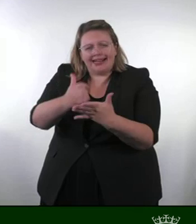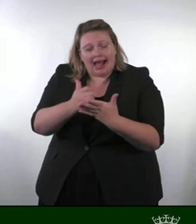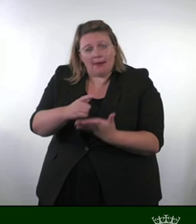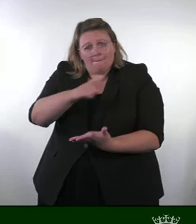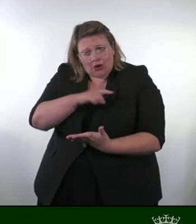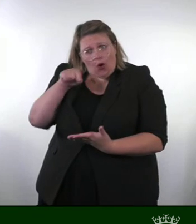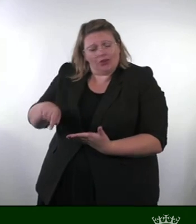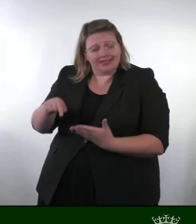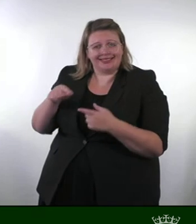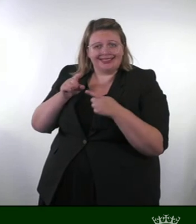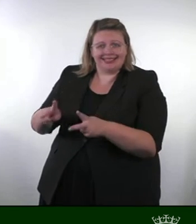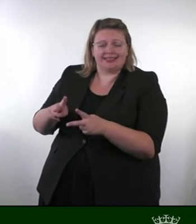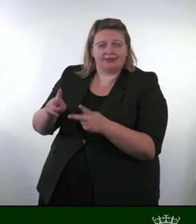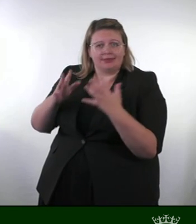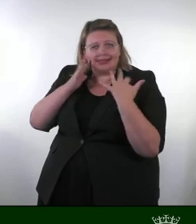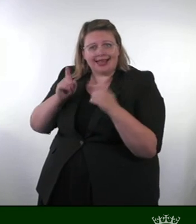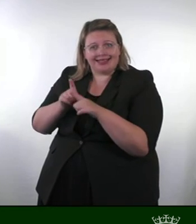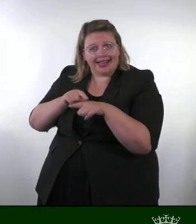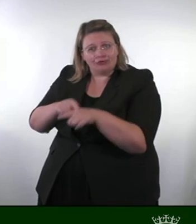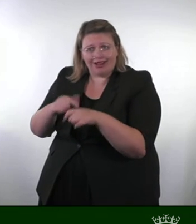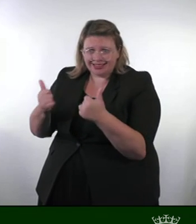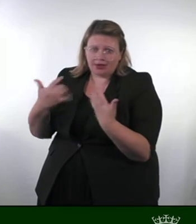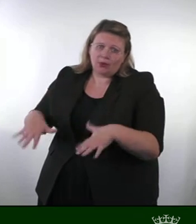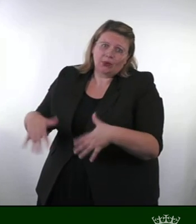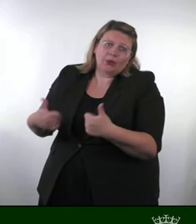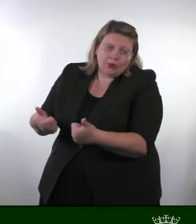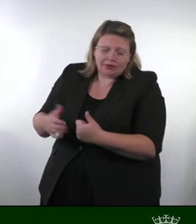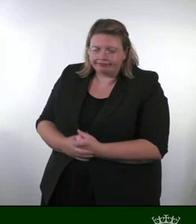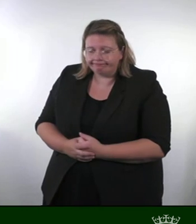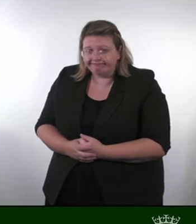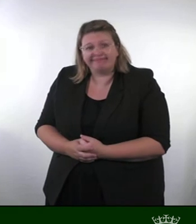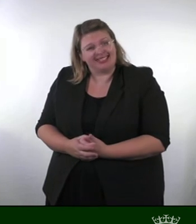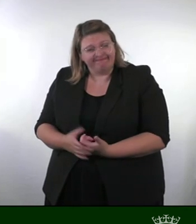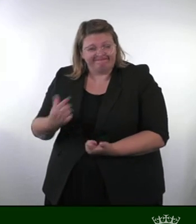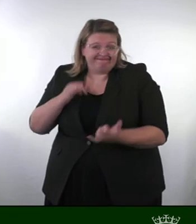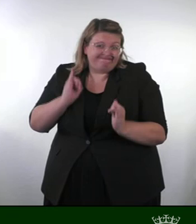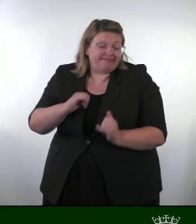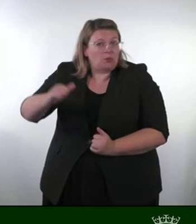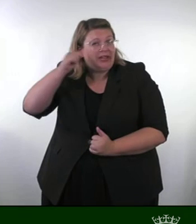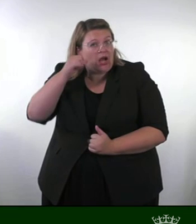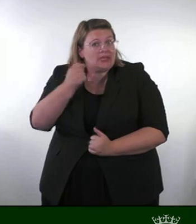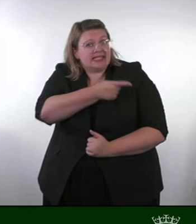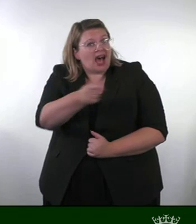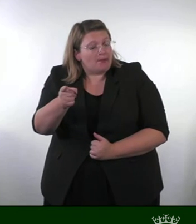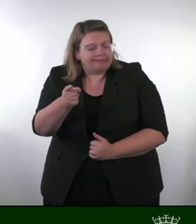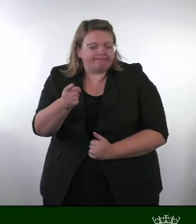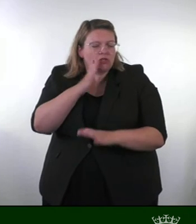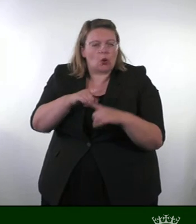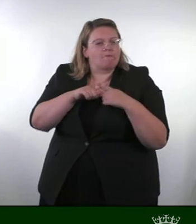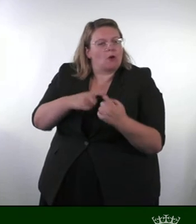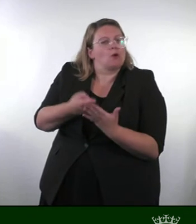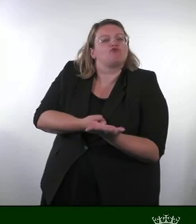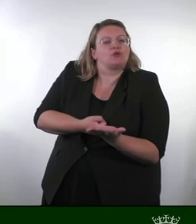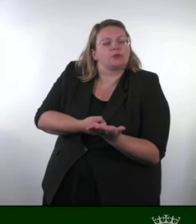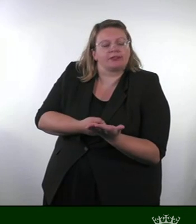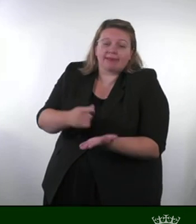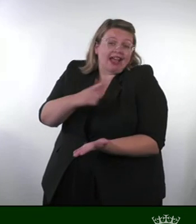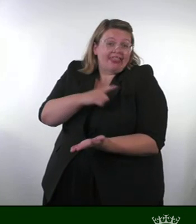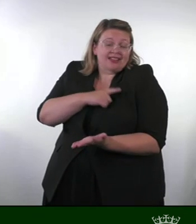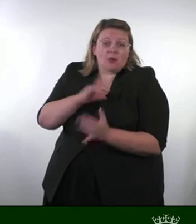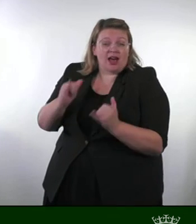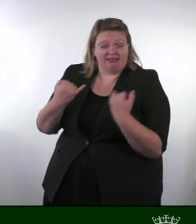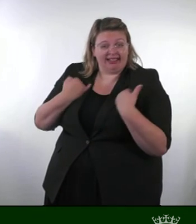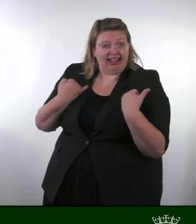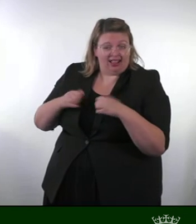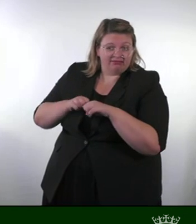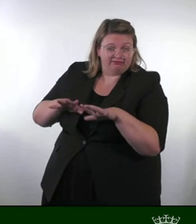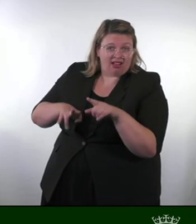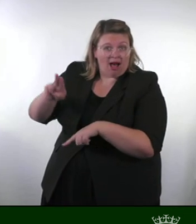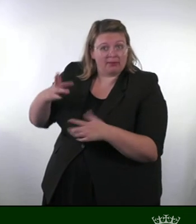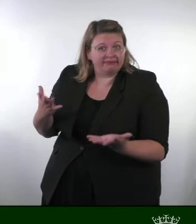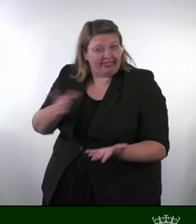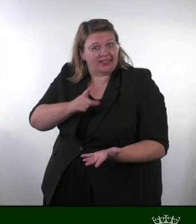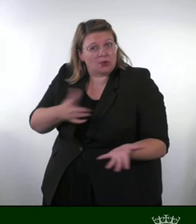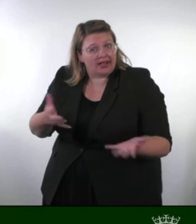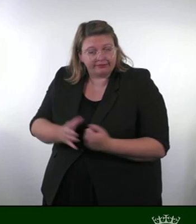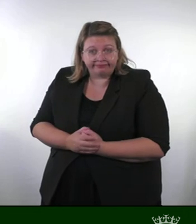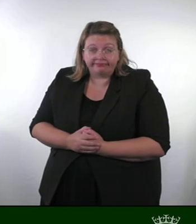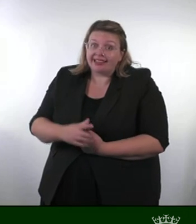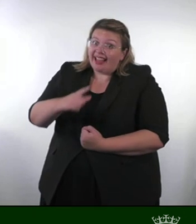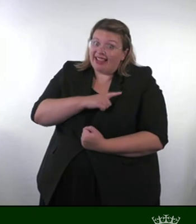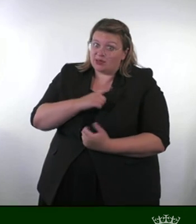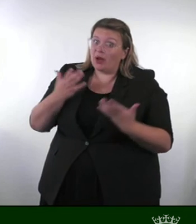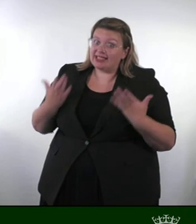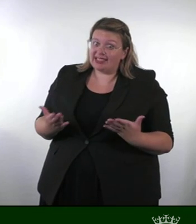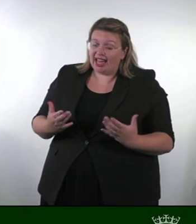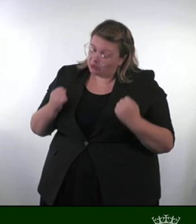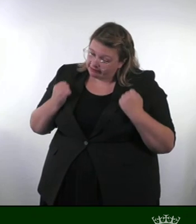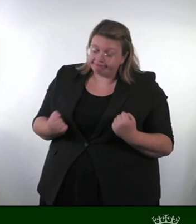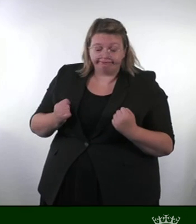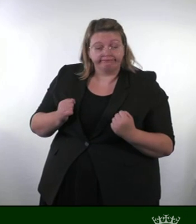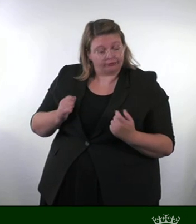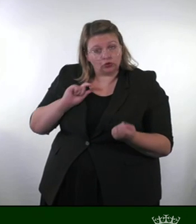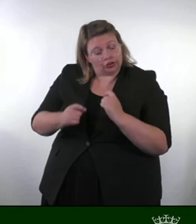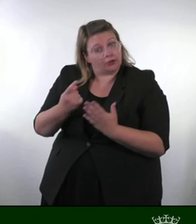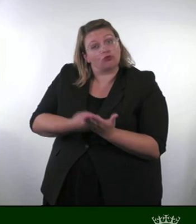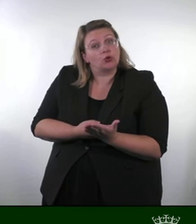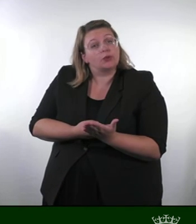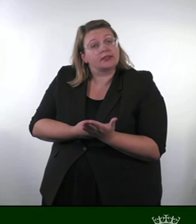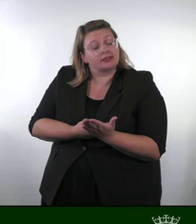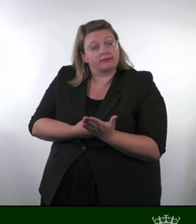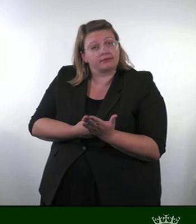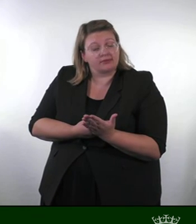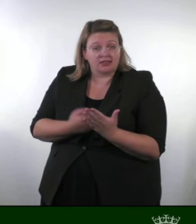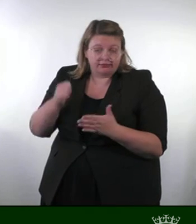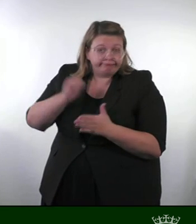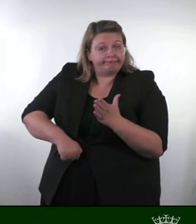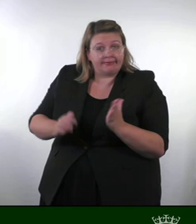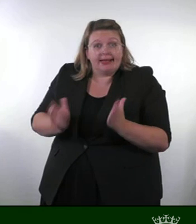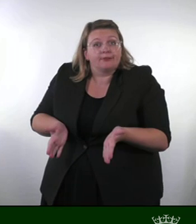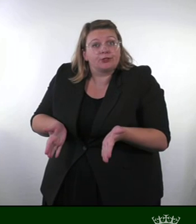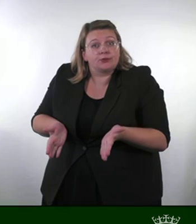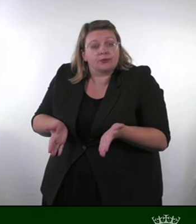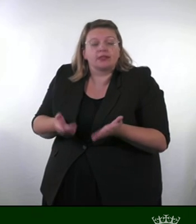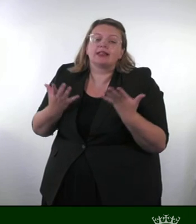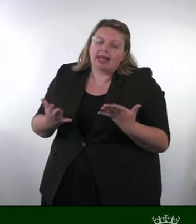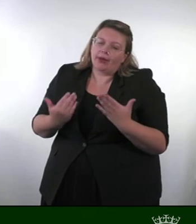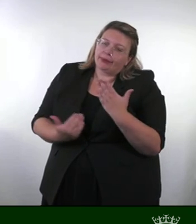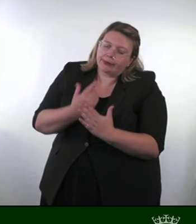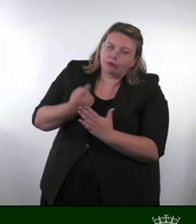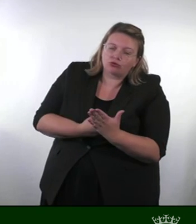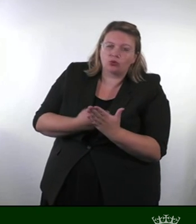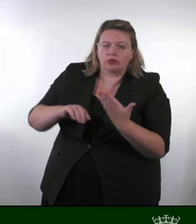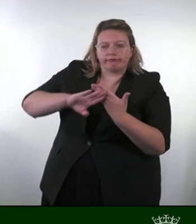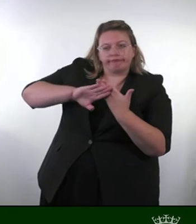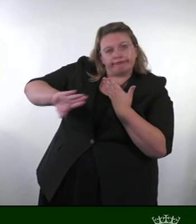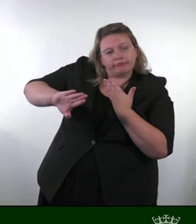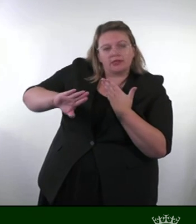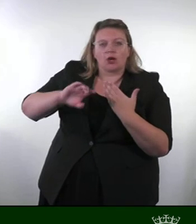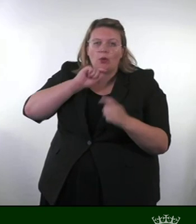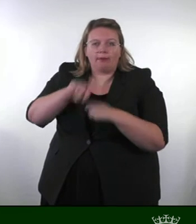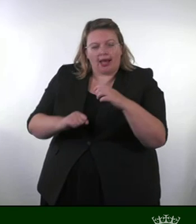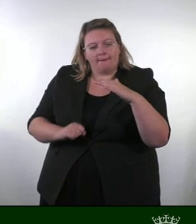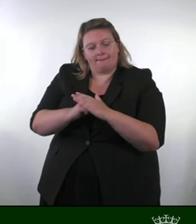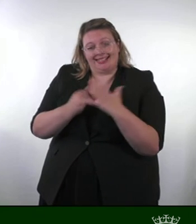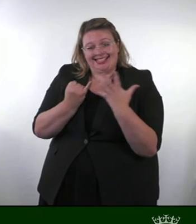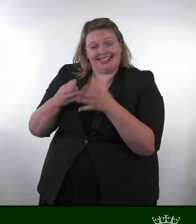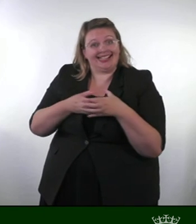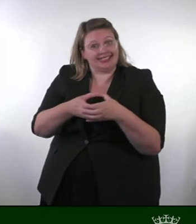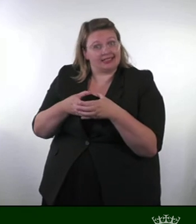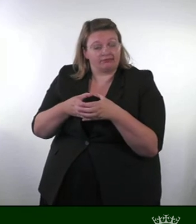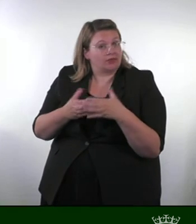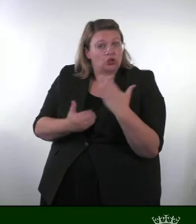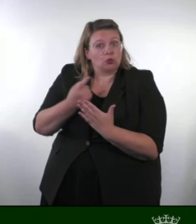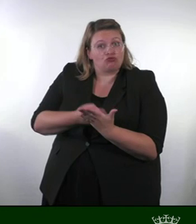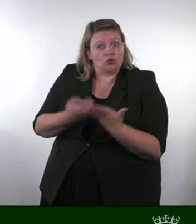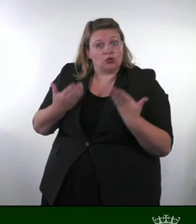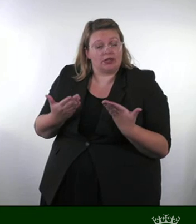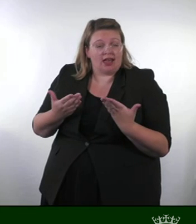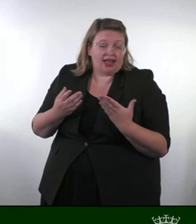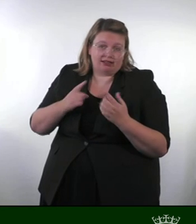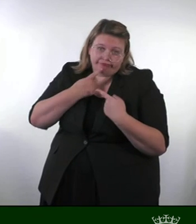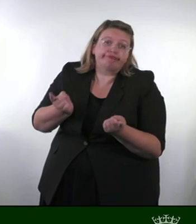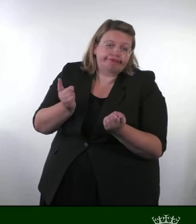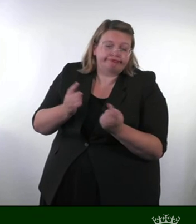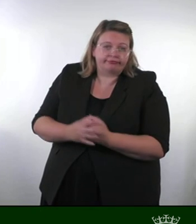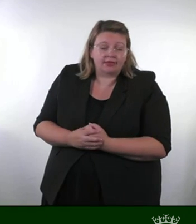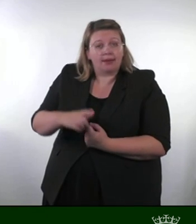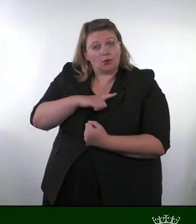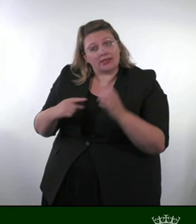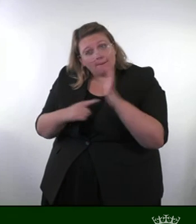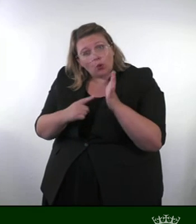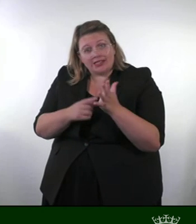We also know that, alas, some people have not been following the guidance in the way that they should and, therefore, we are seeing a rise in infections, and that is why today we are taking decisive steps to intensify our social distancing measures—the rule of six that will be familiar to the country—in order that we can keep our